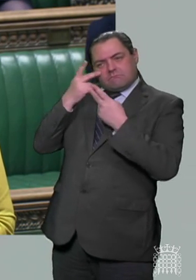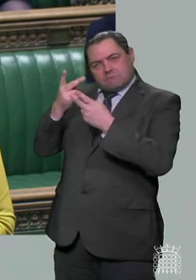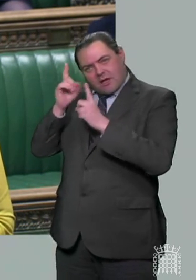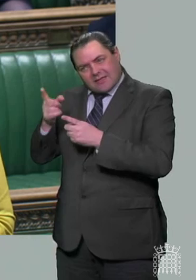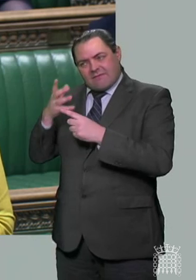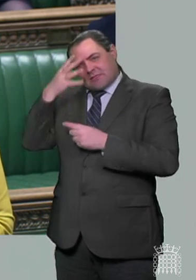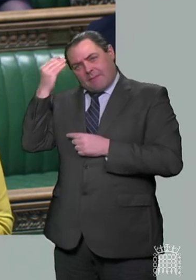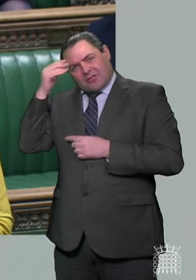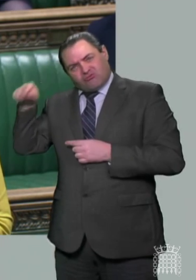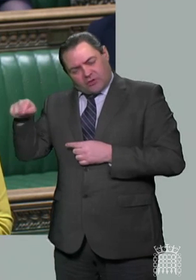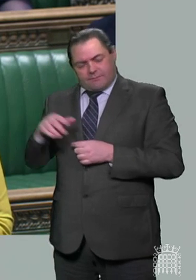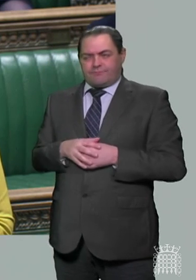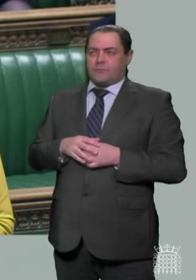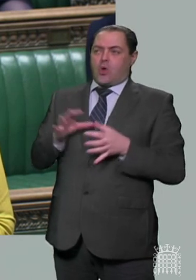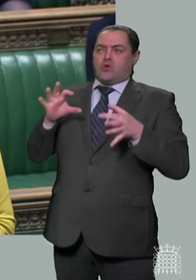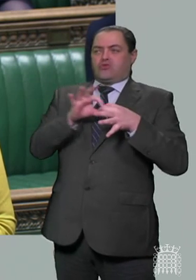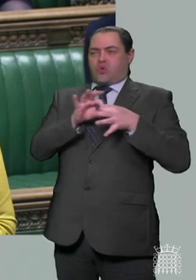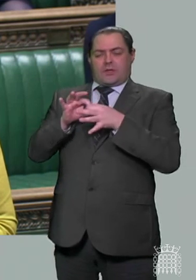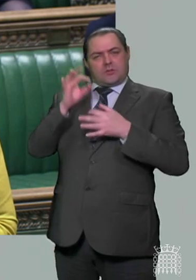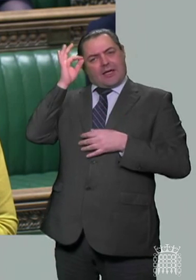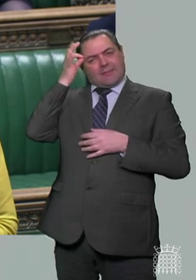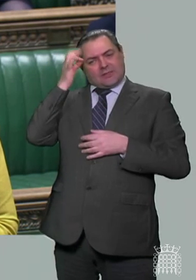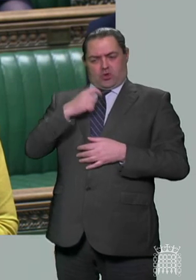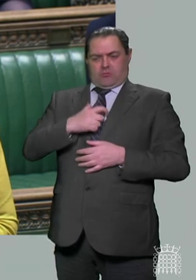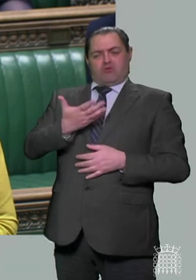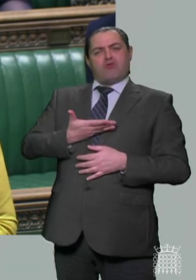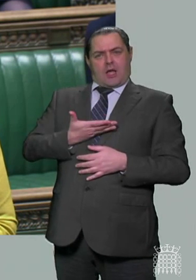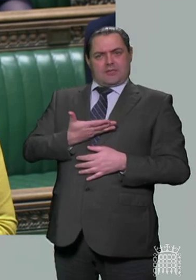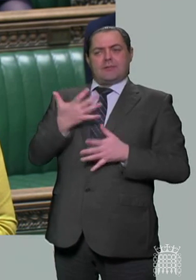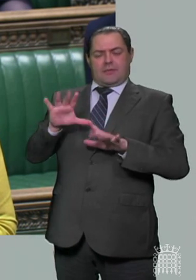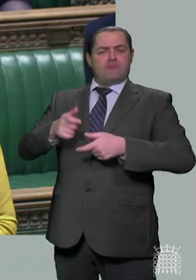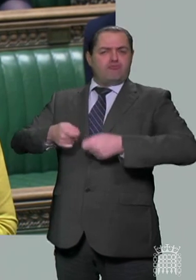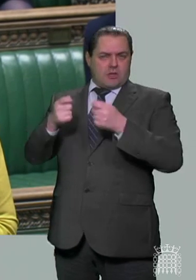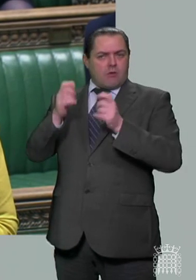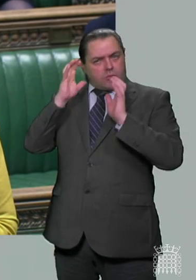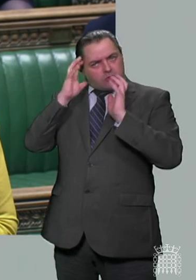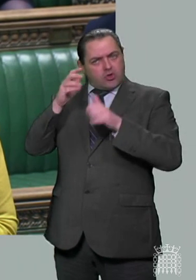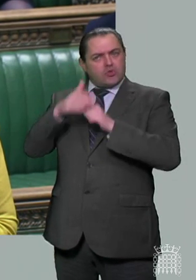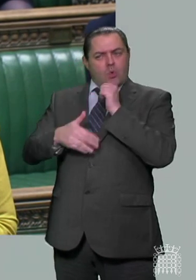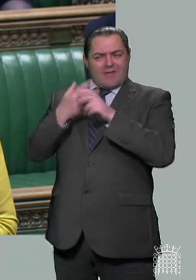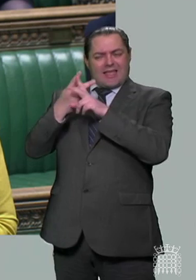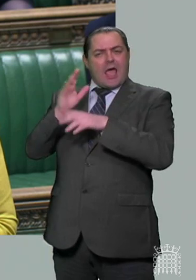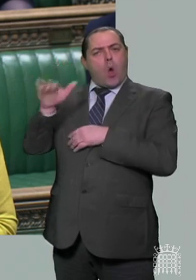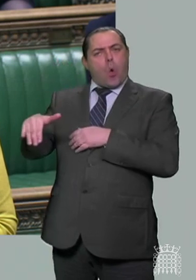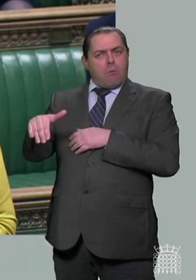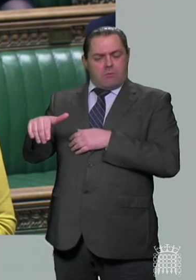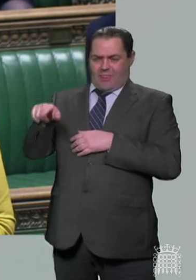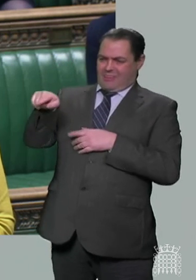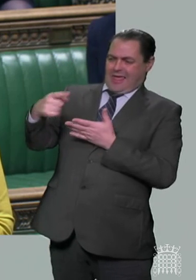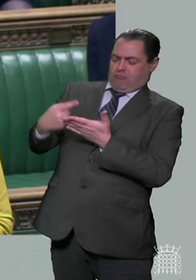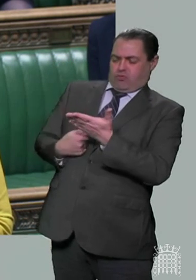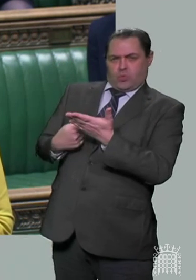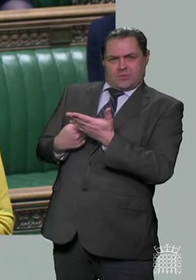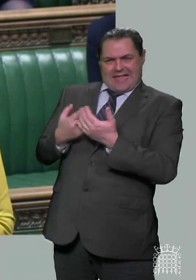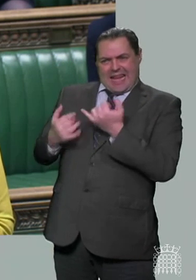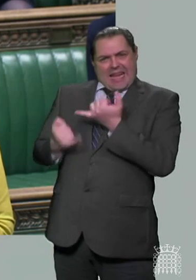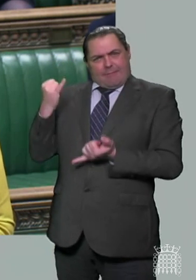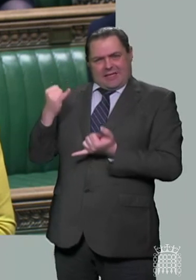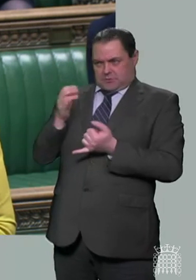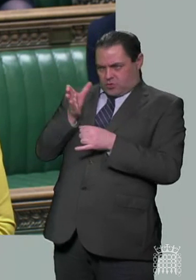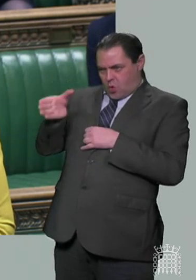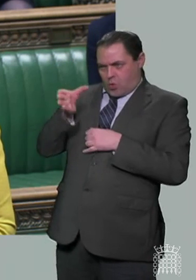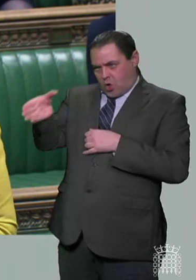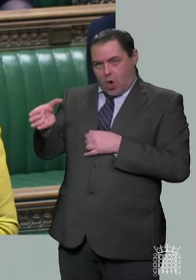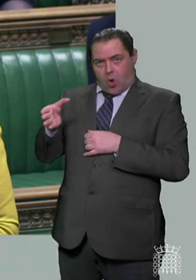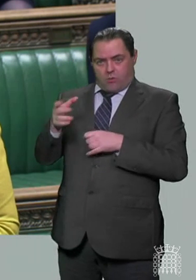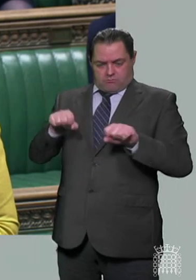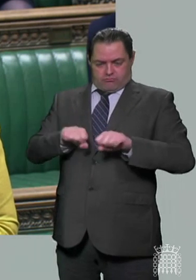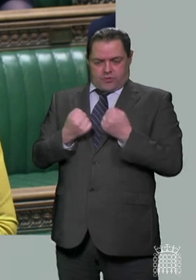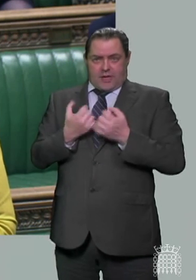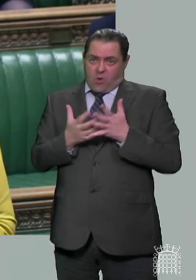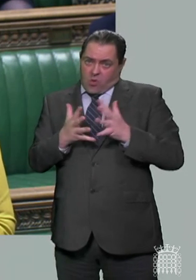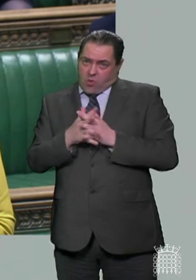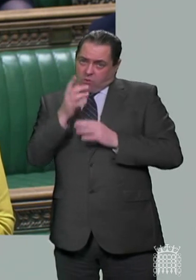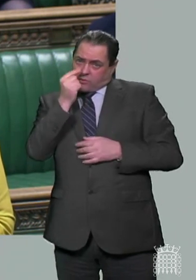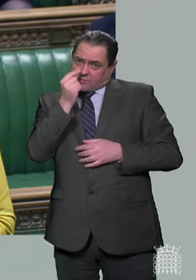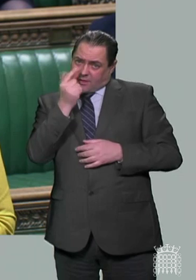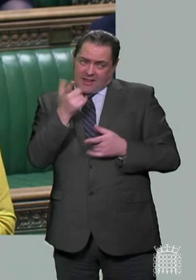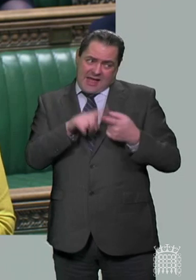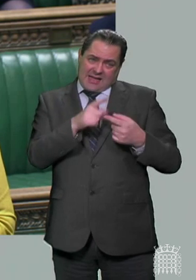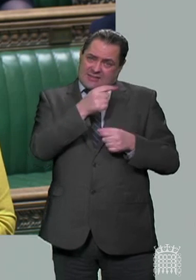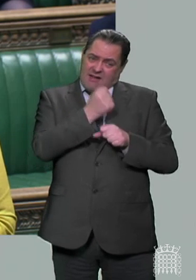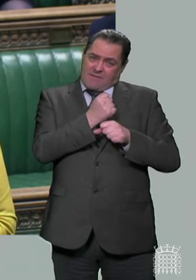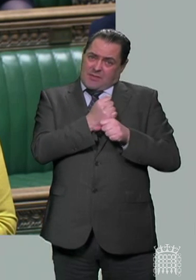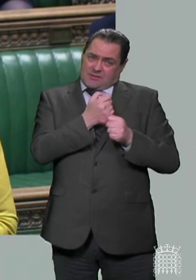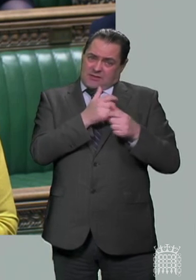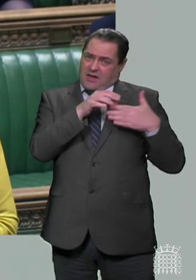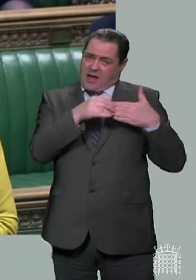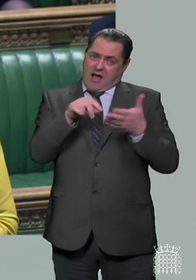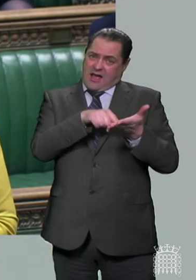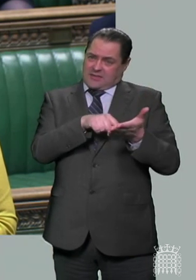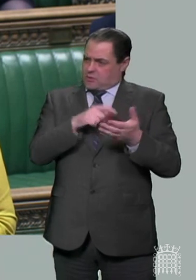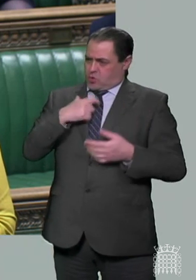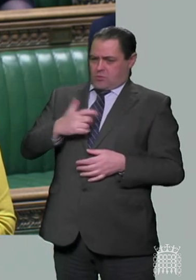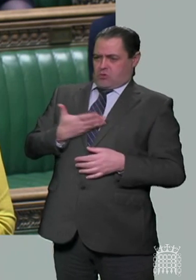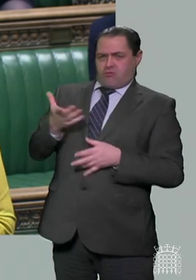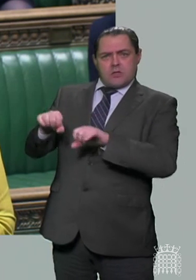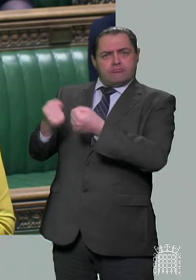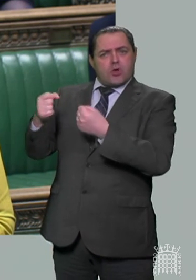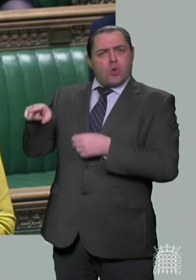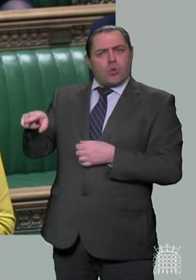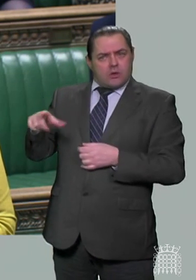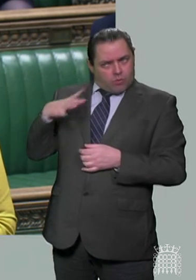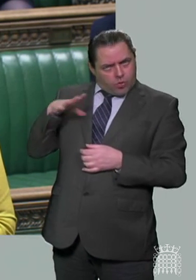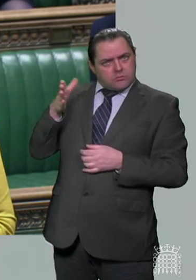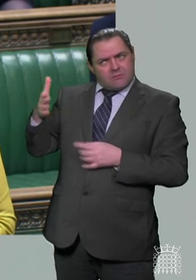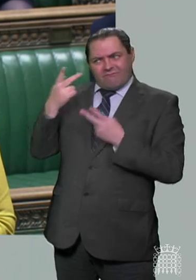We on the Joint Committee on Human Rights have repeatedly raised our concerns about care homes implementing highly restrictive visiting rules, potentially contrary to the Government’s guidance and in contravention of the human rights of residents and loved ones.